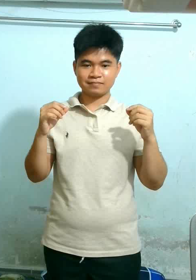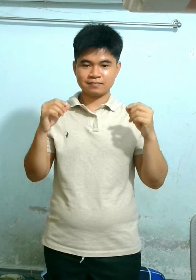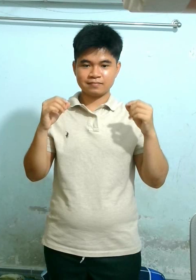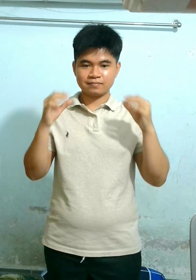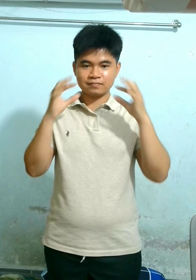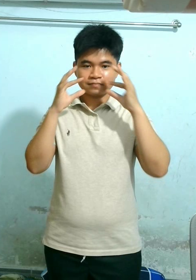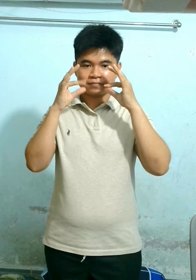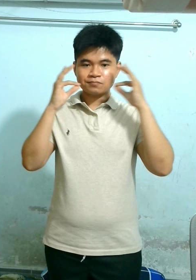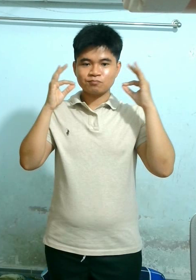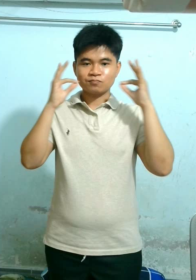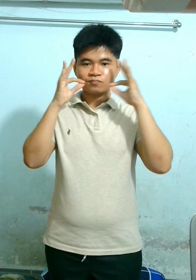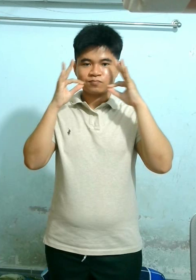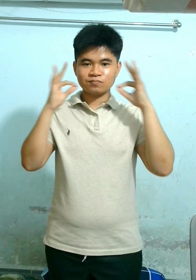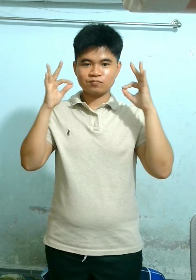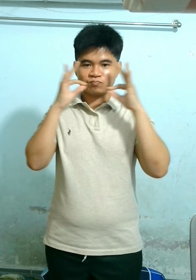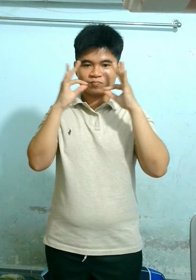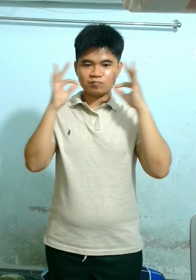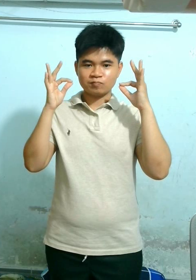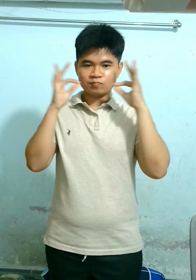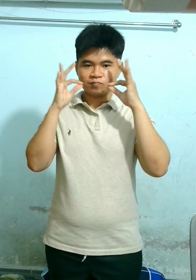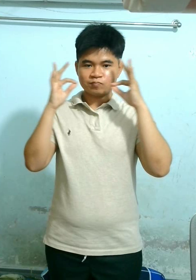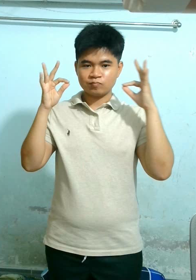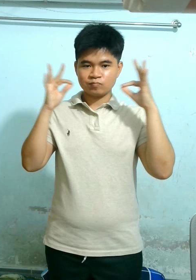meo